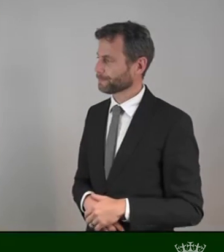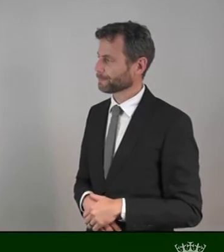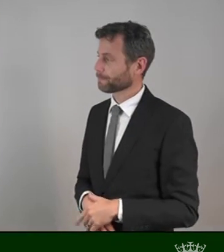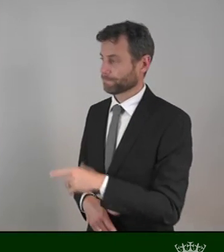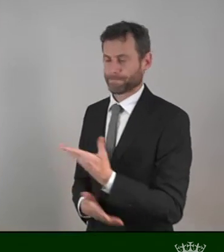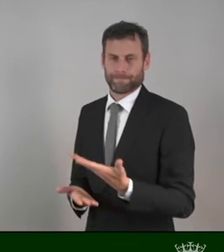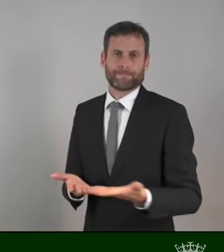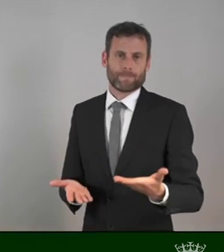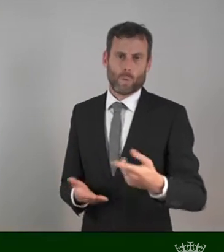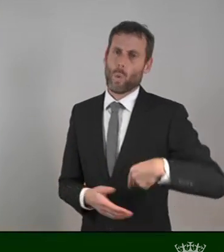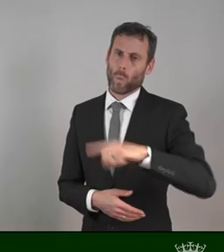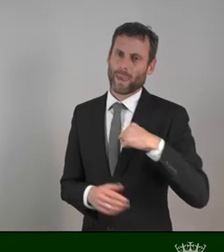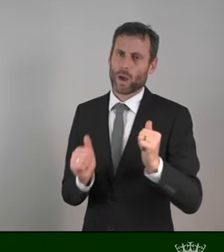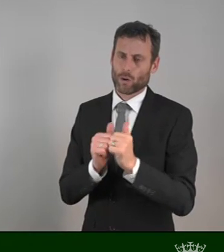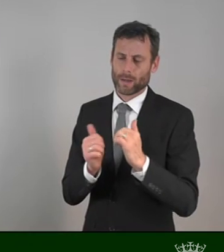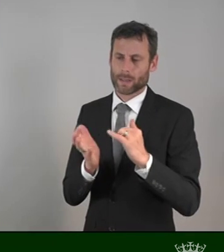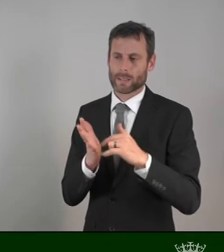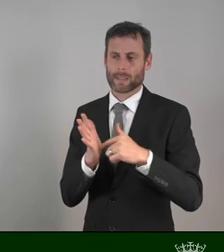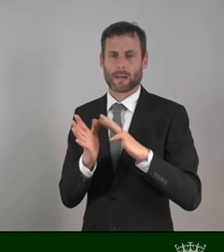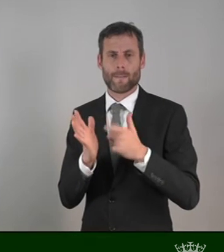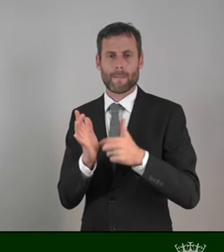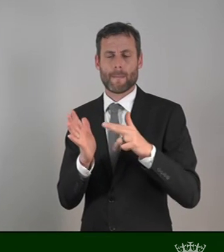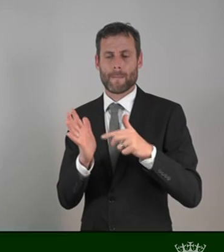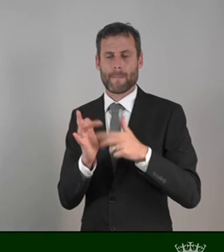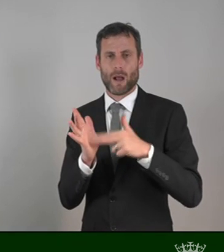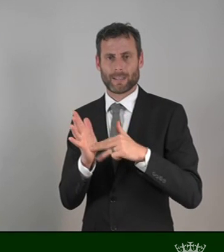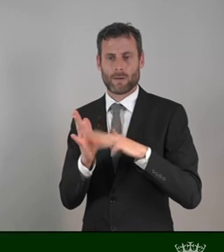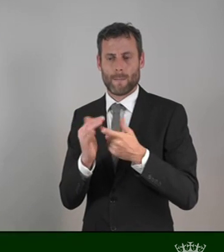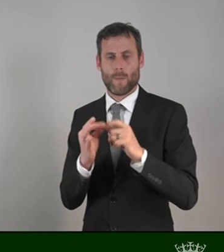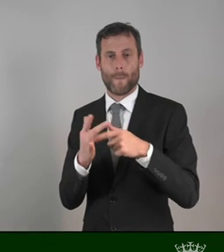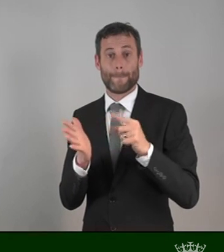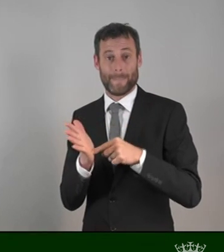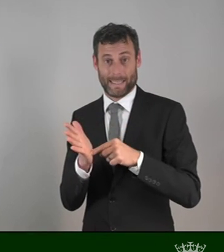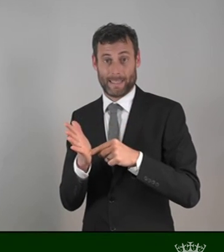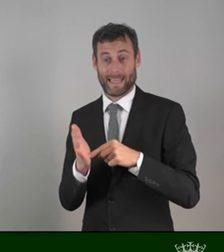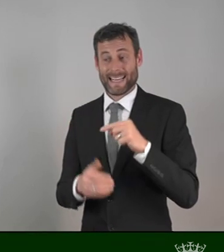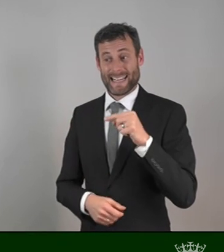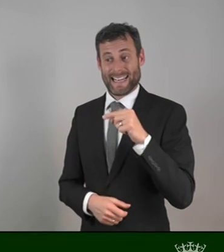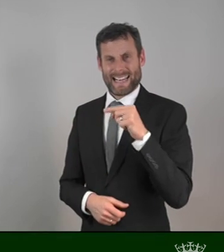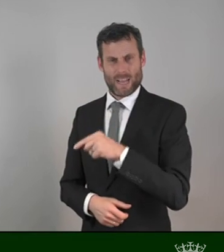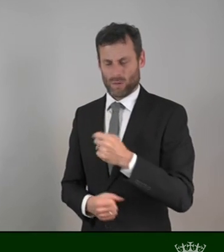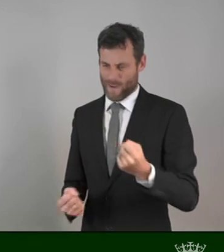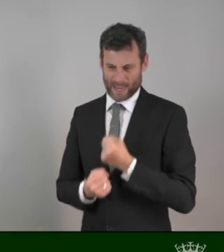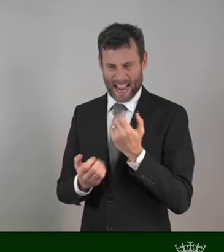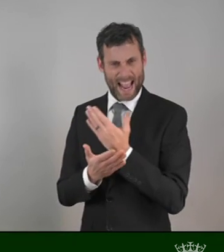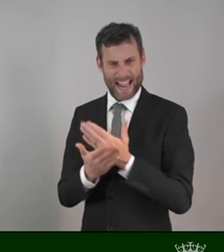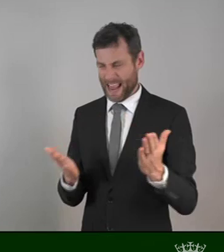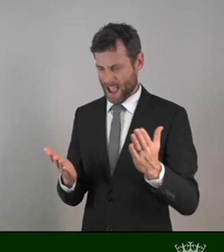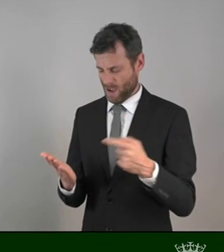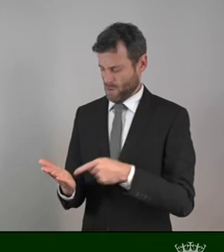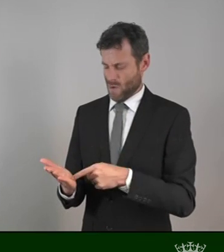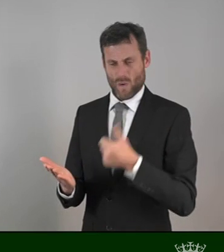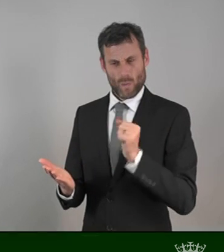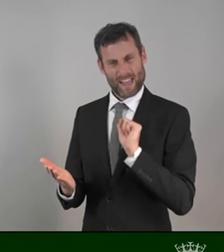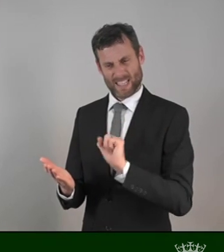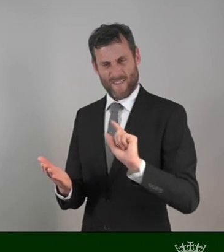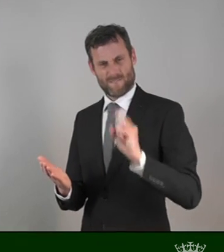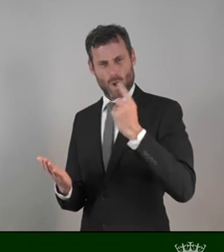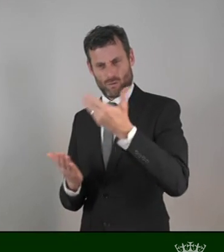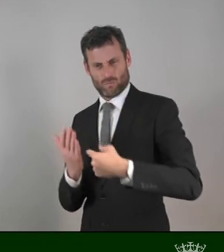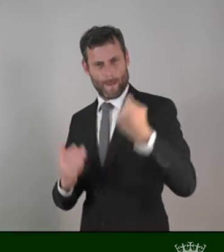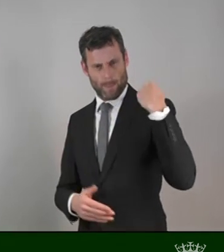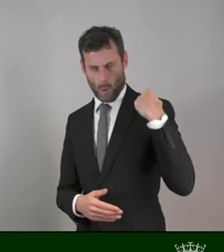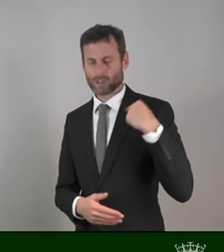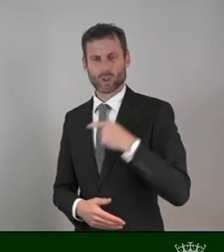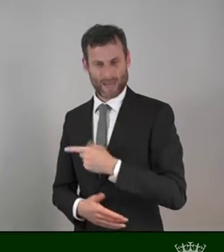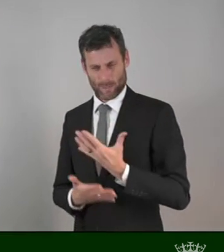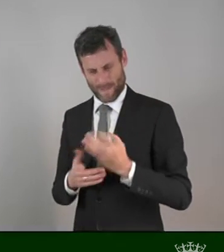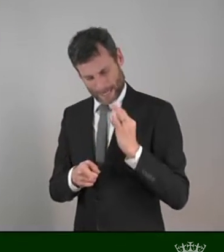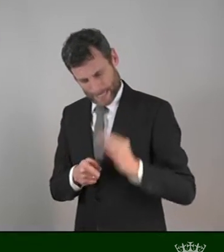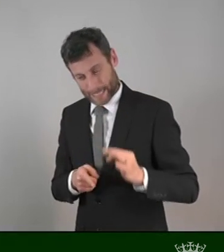Yes. I think most people would agree that Sir Martin Moore-Bick was pretty unflinching in the first section of his report, and I have no doubt that he will be equally unsparing in the next.